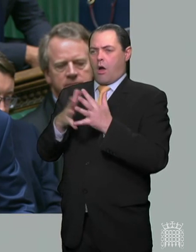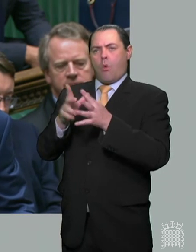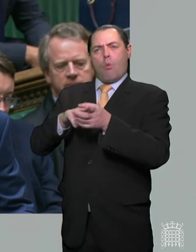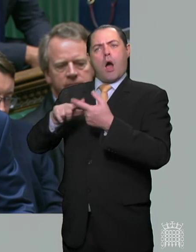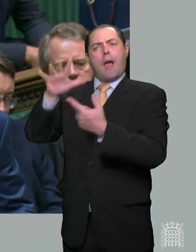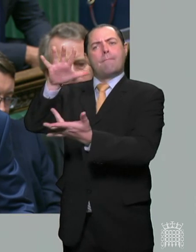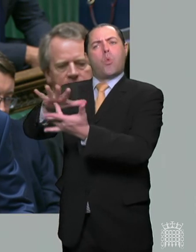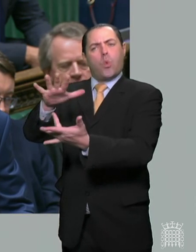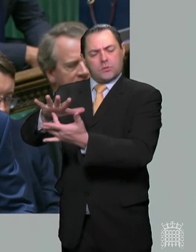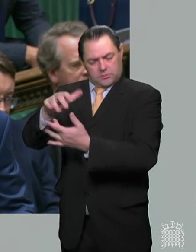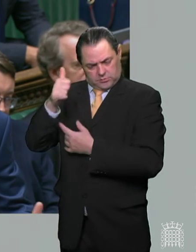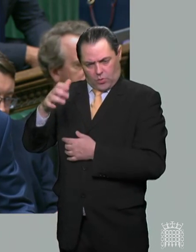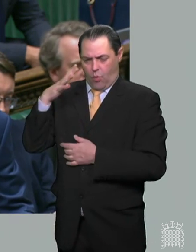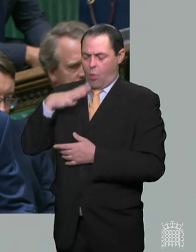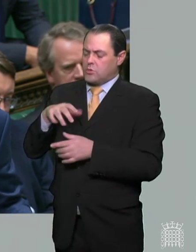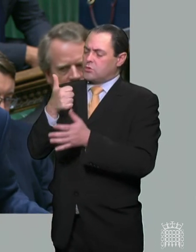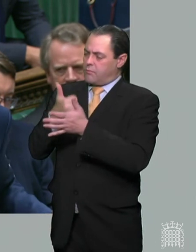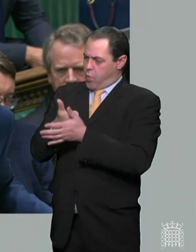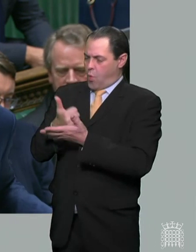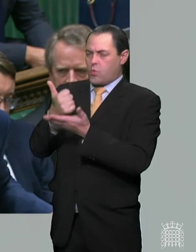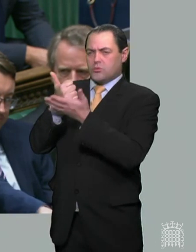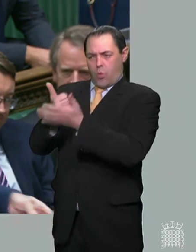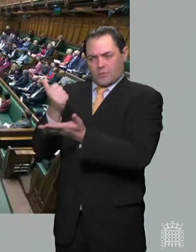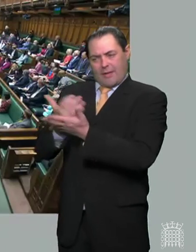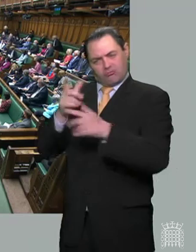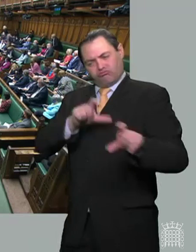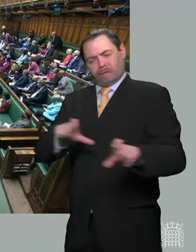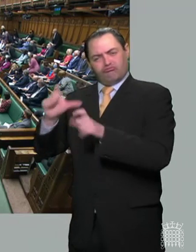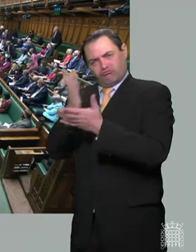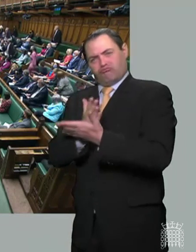We will do everything we can to support him with preserving it for future generations.